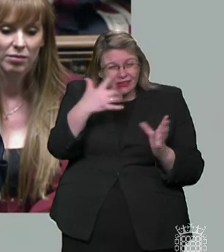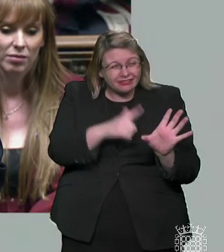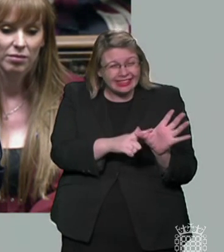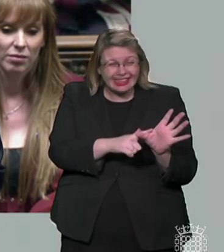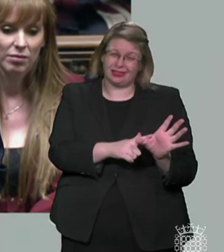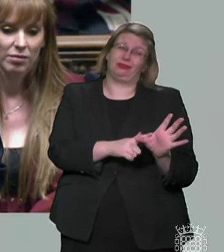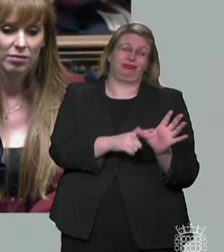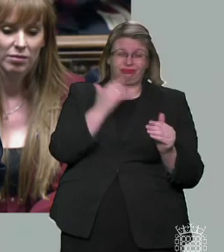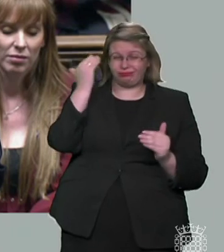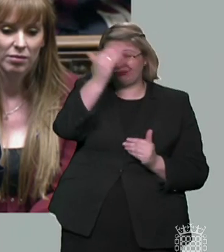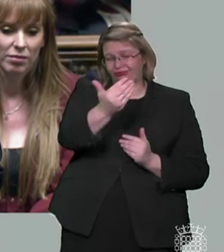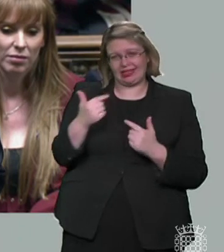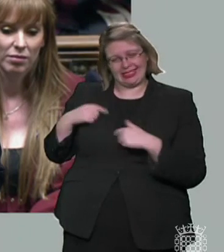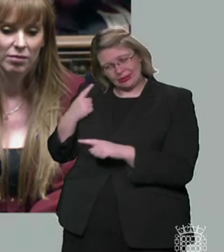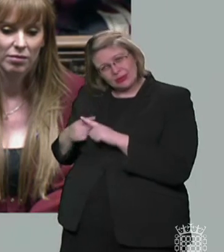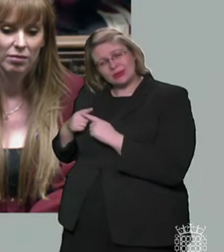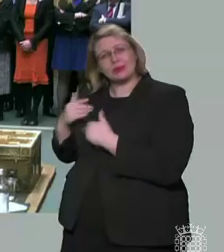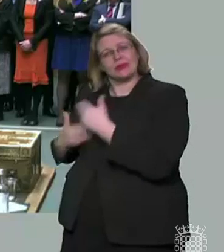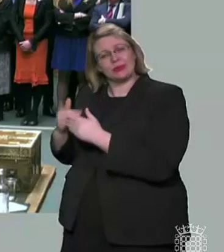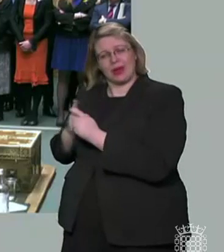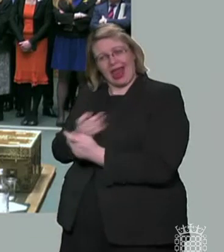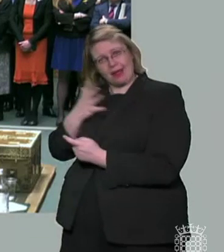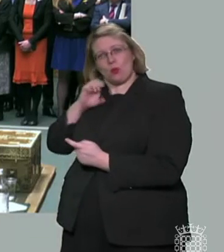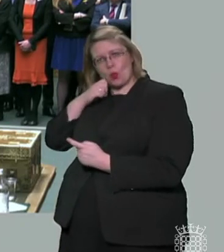When is the Prime Minister going to get on with it?